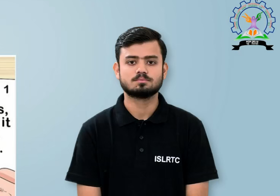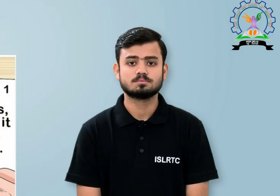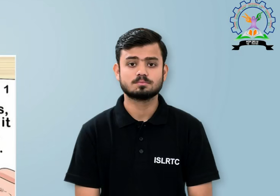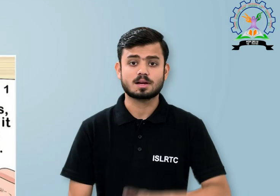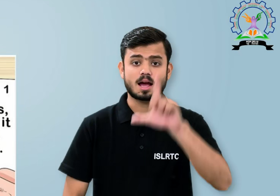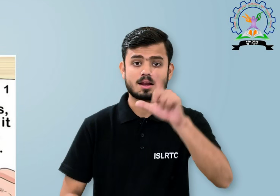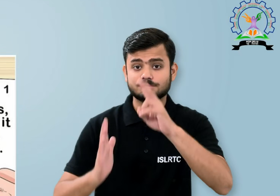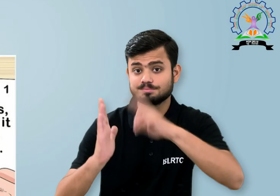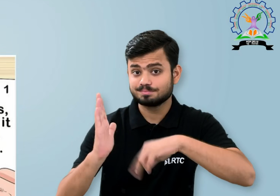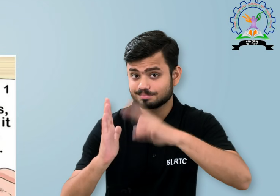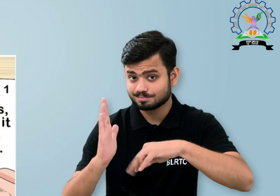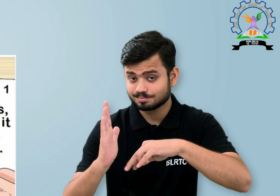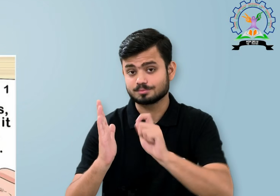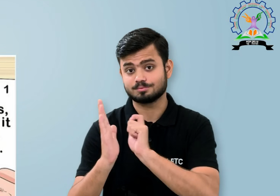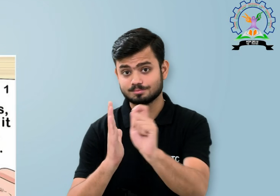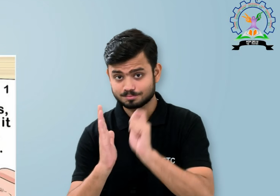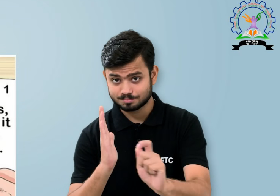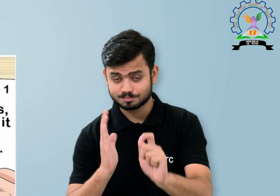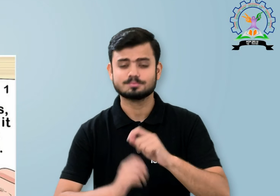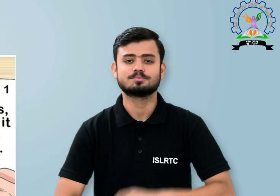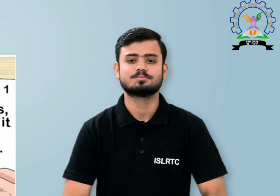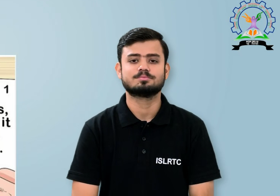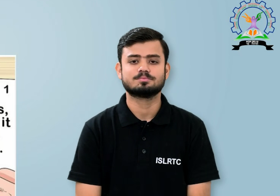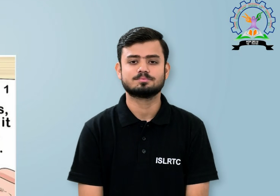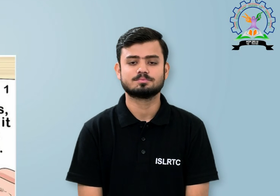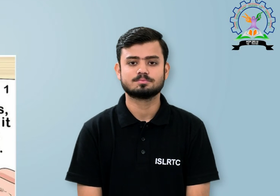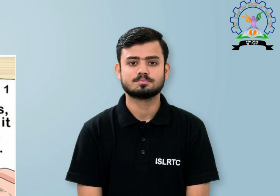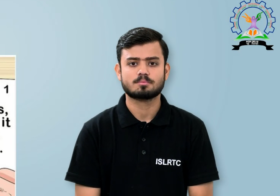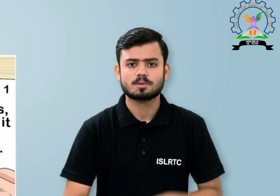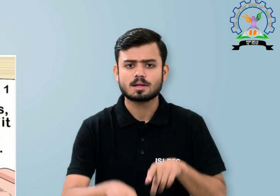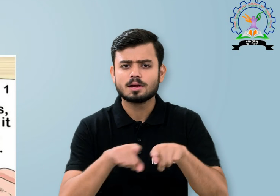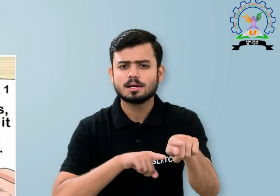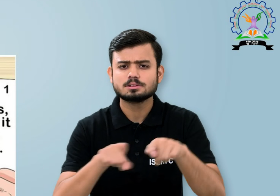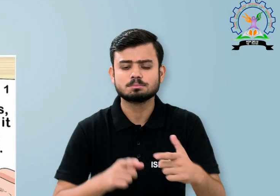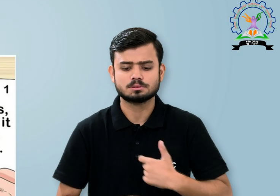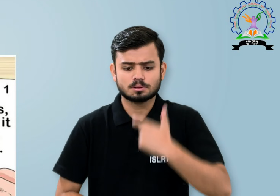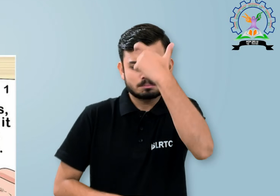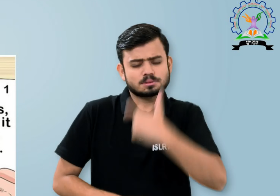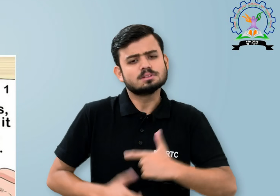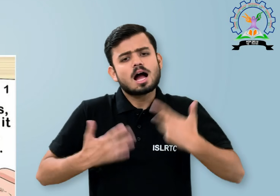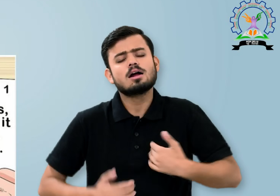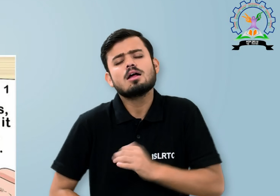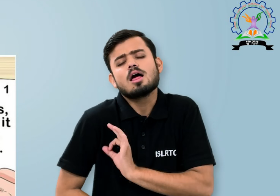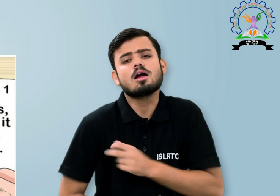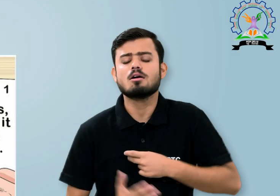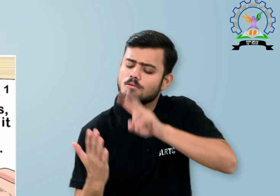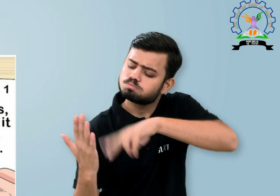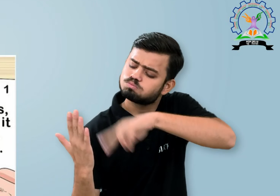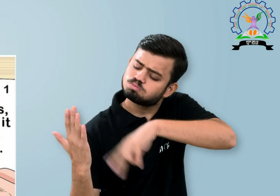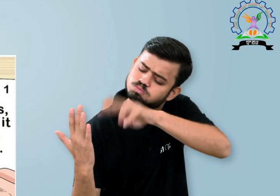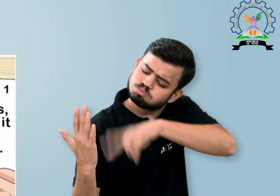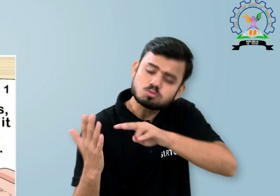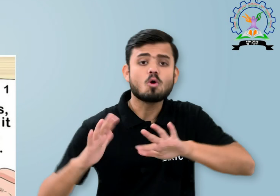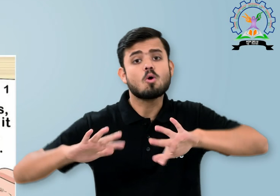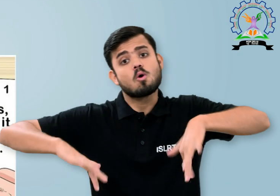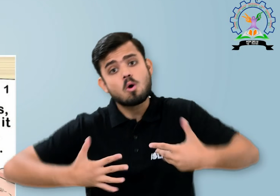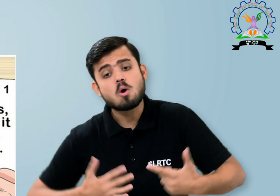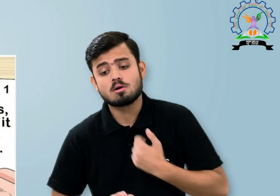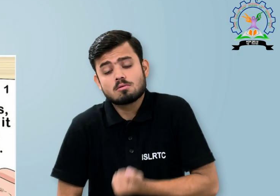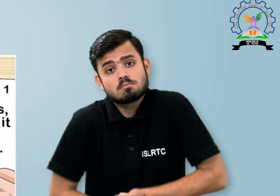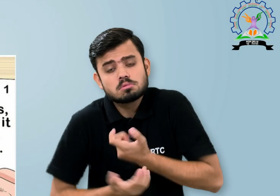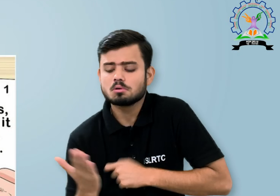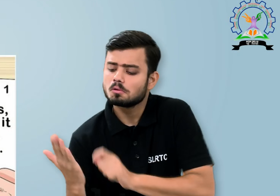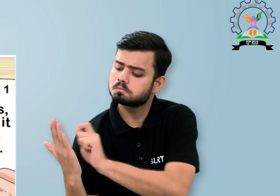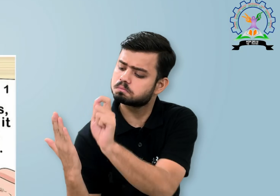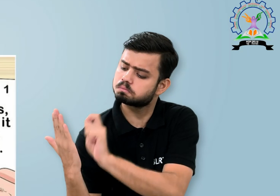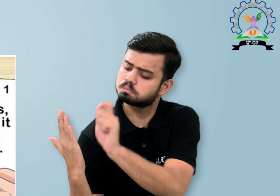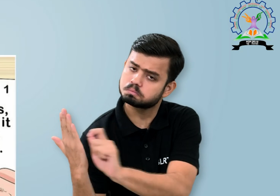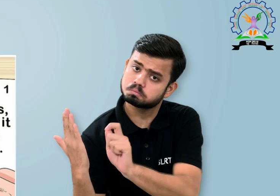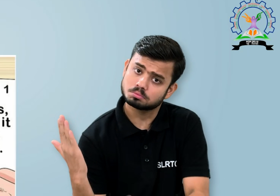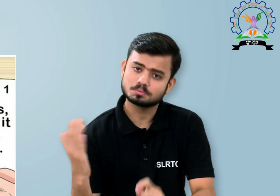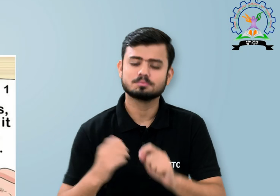Literary Literary means concerned with or connected with the writing, study, or appreciation of literature.